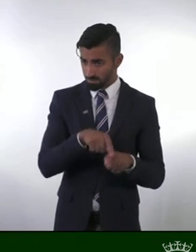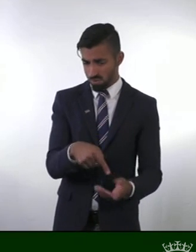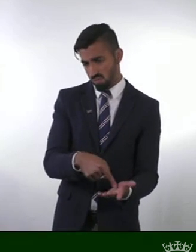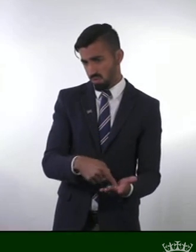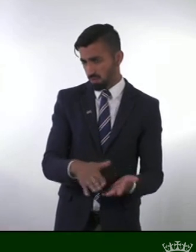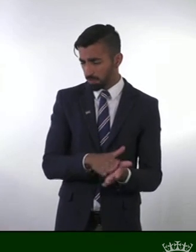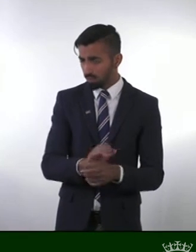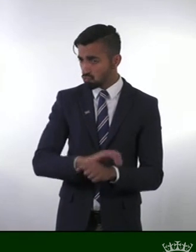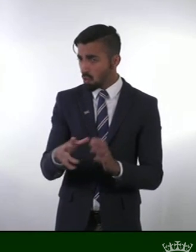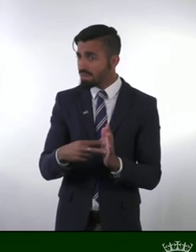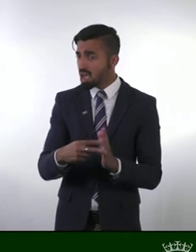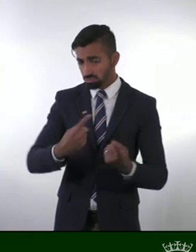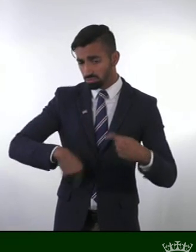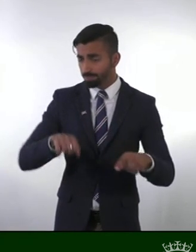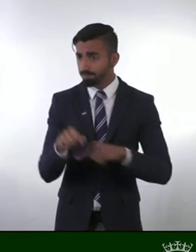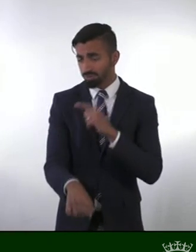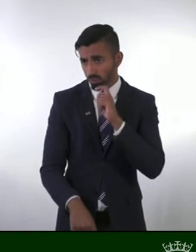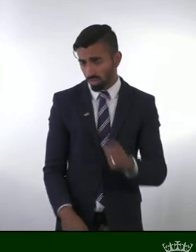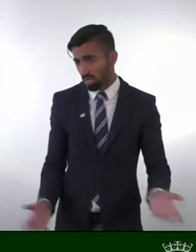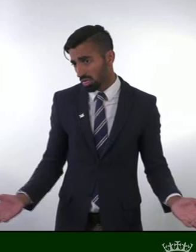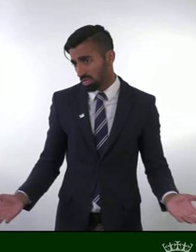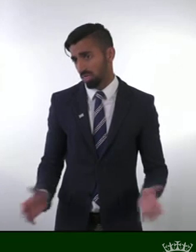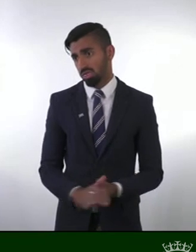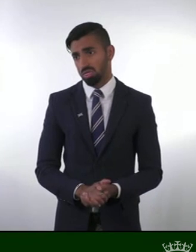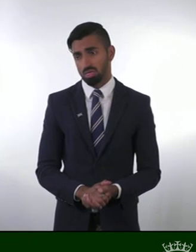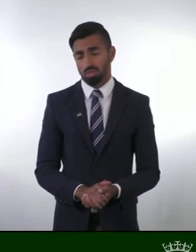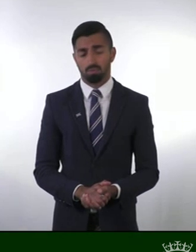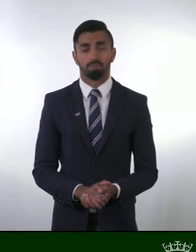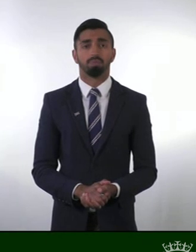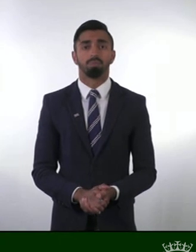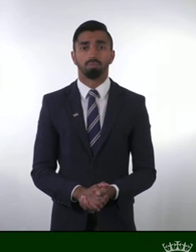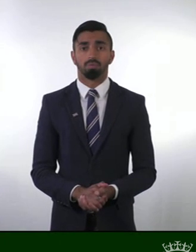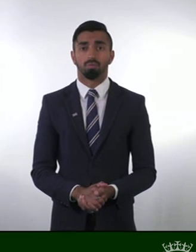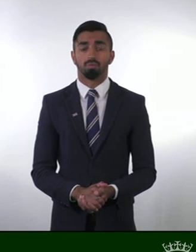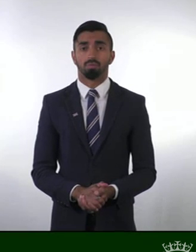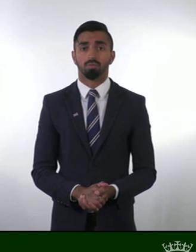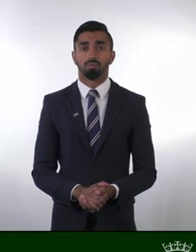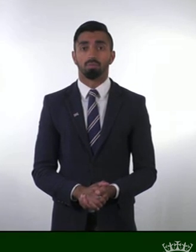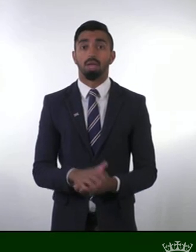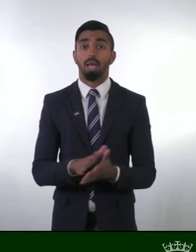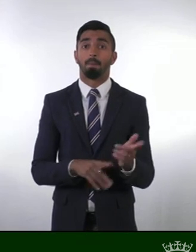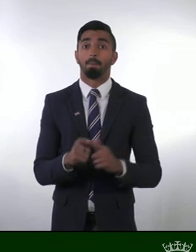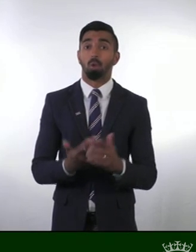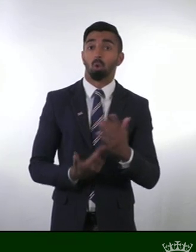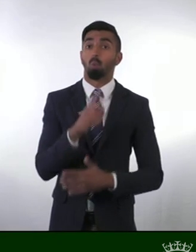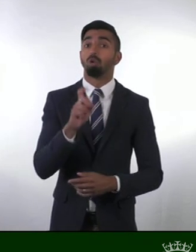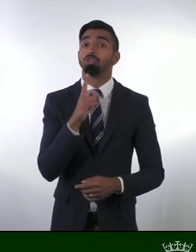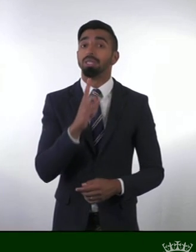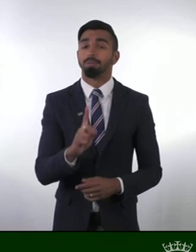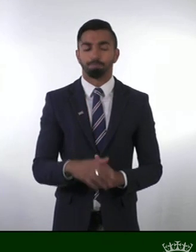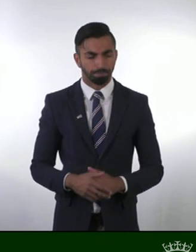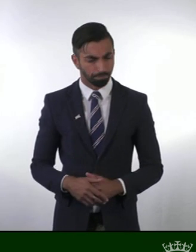Pre-covid, the Prime Minister made a firm commitment to reaching out to some of the most deprived areas and levelling up the country.